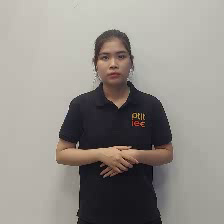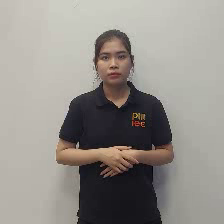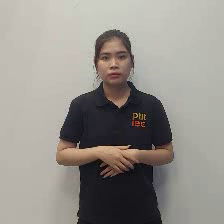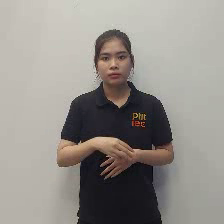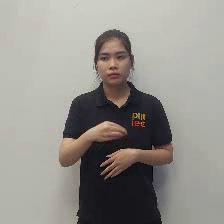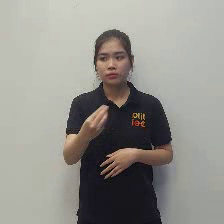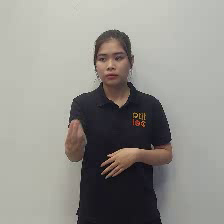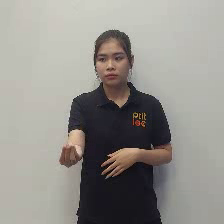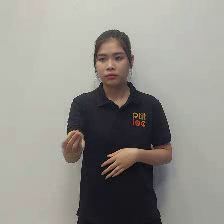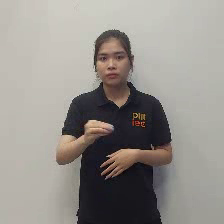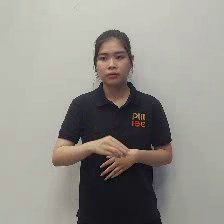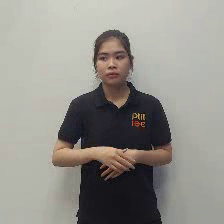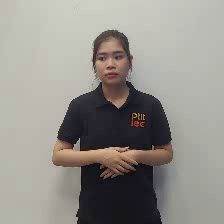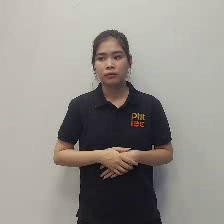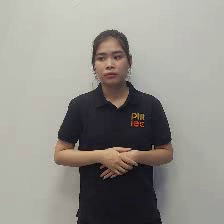Mua